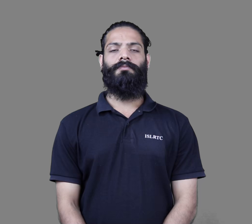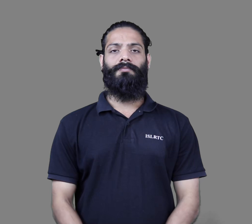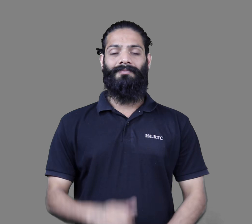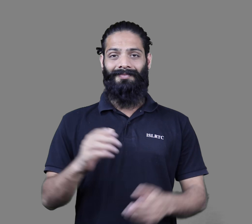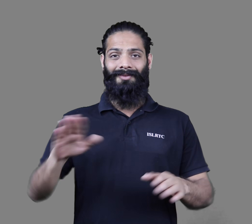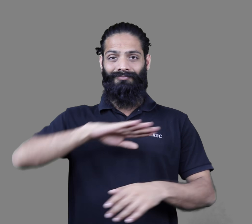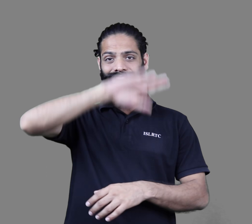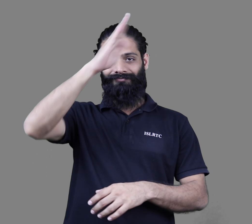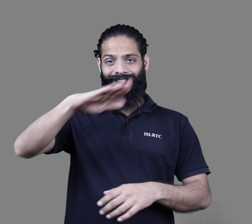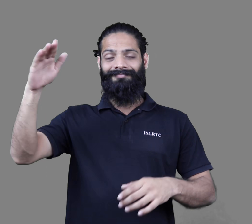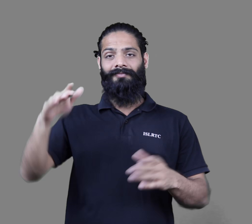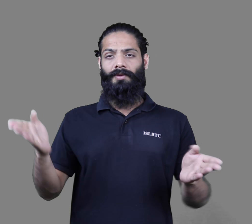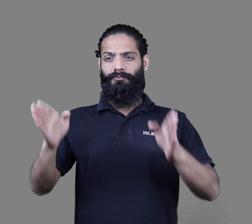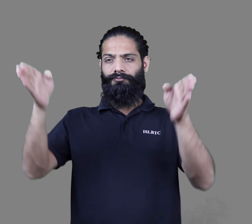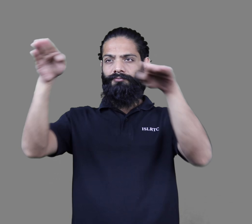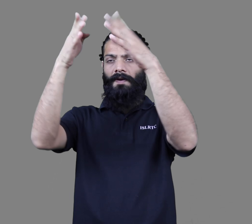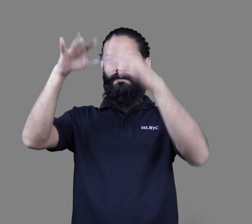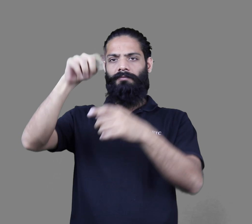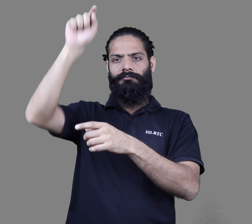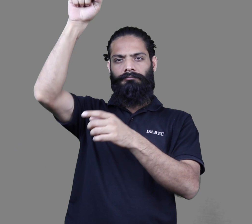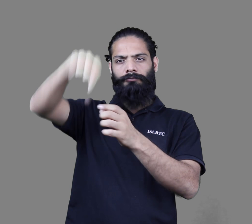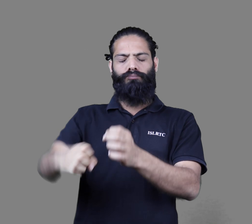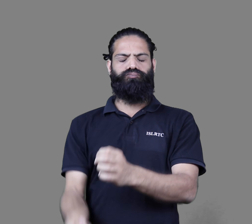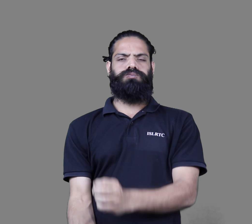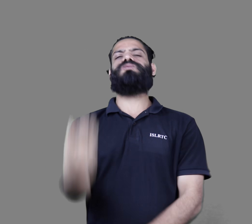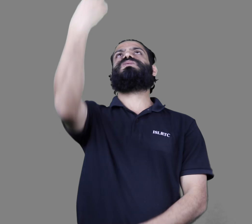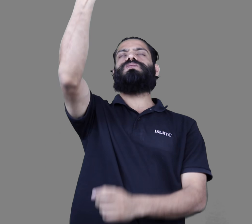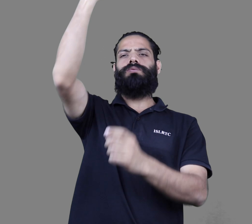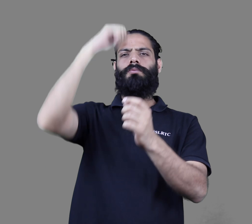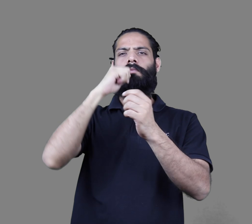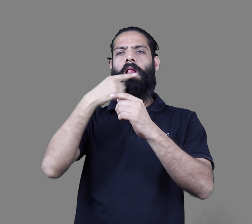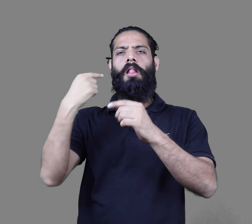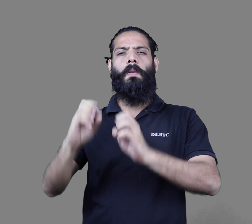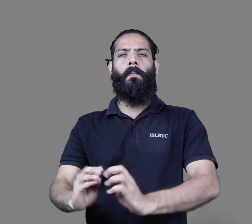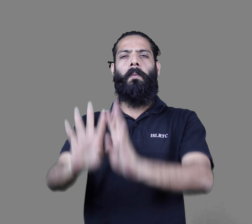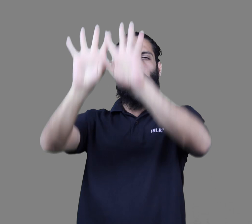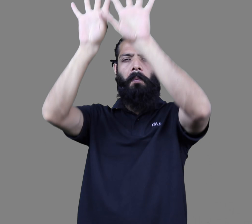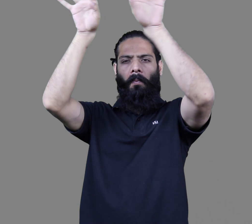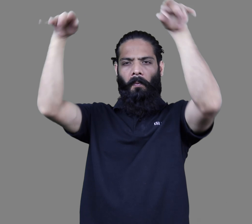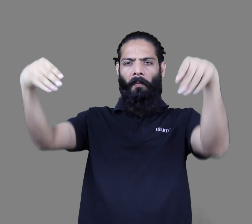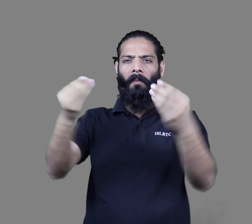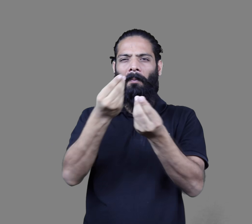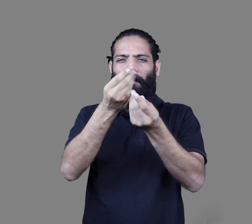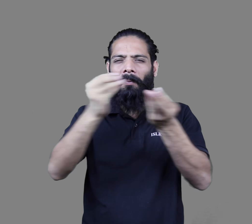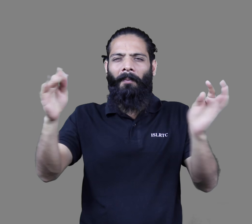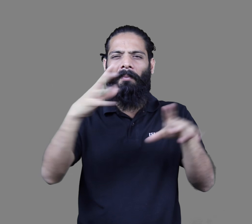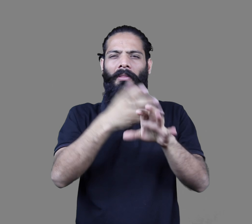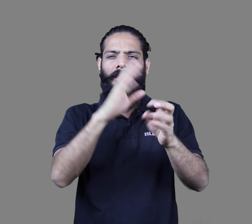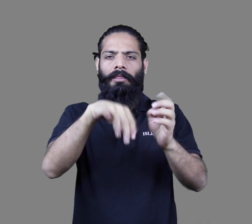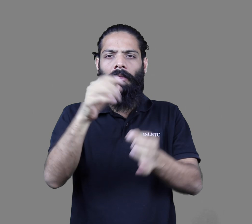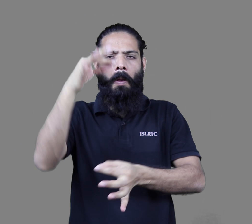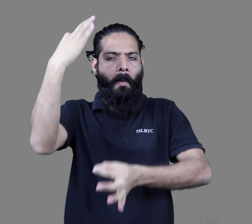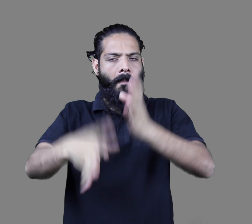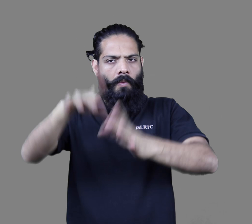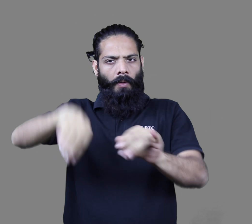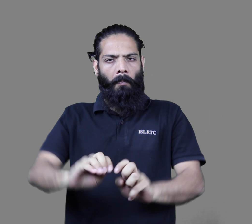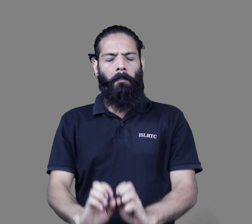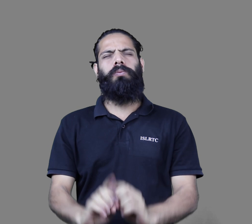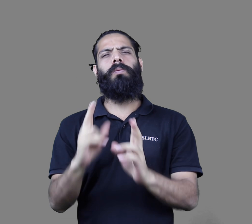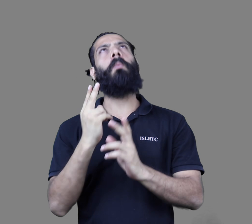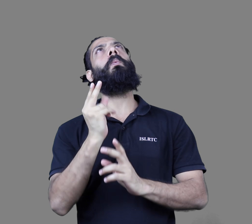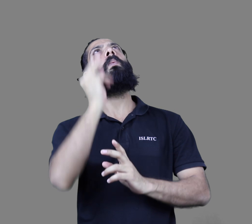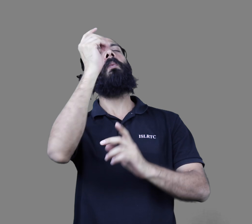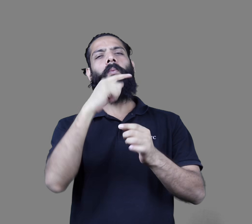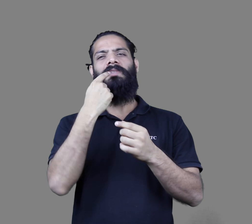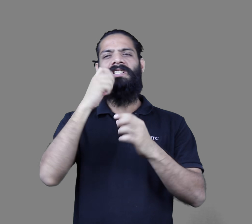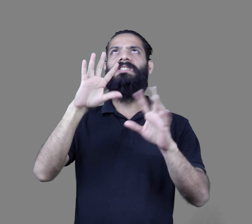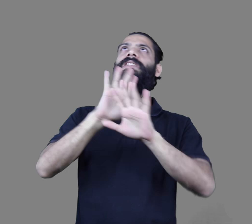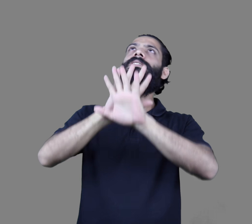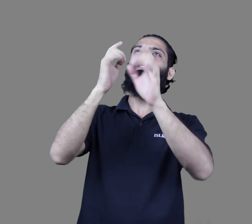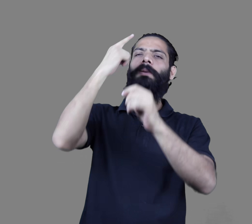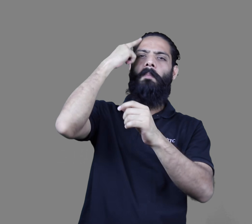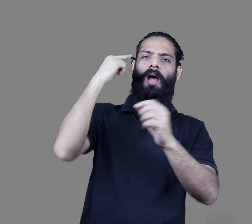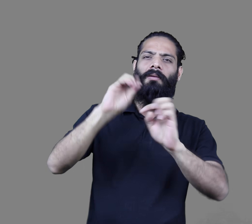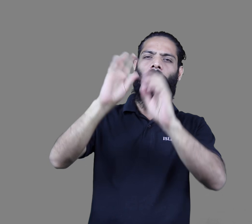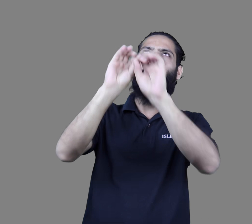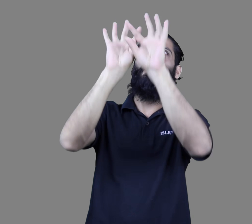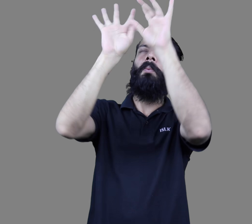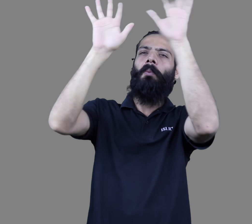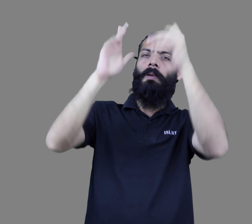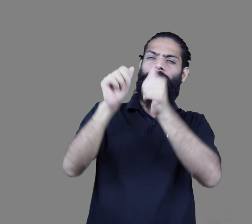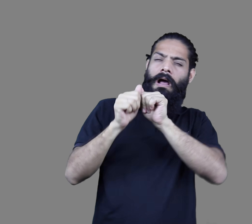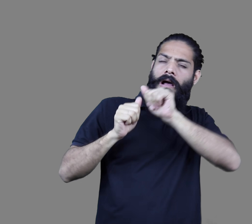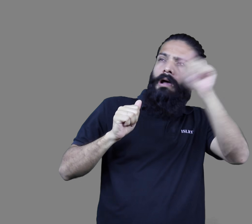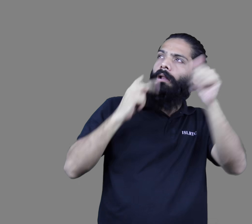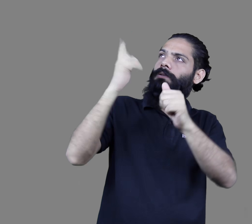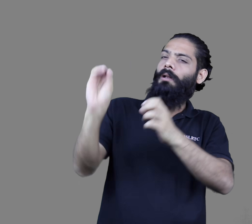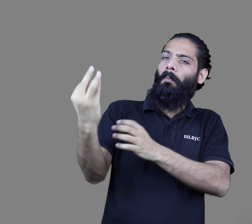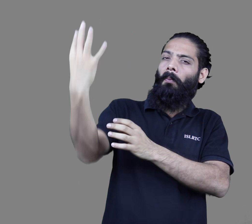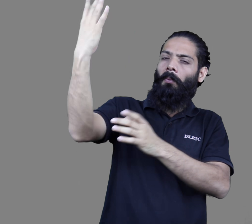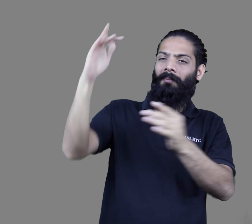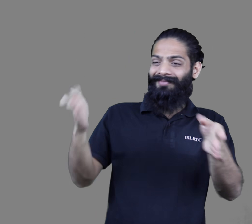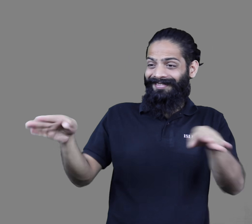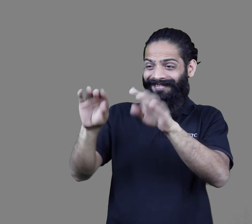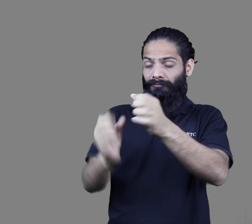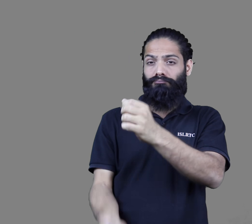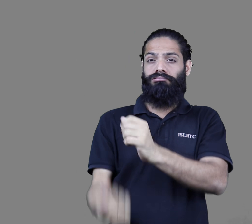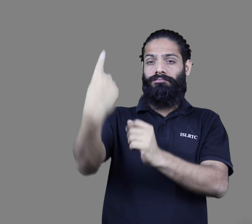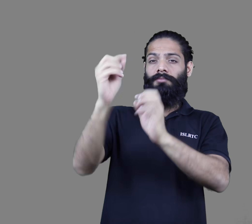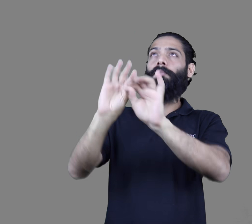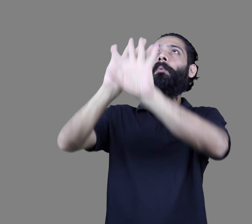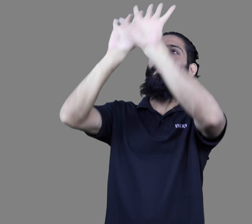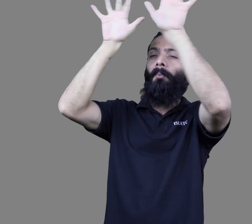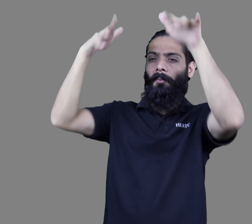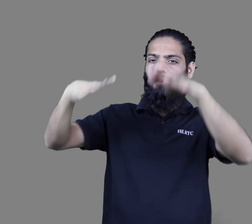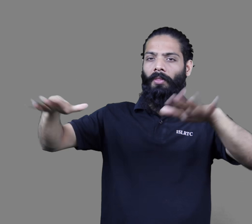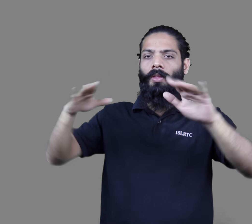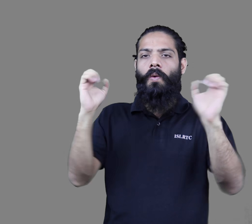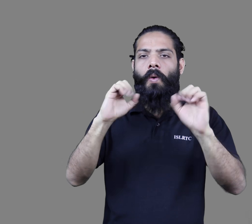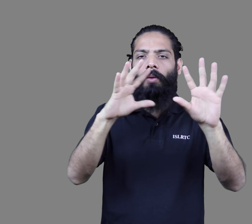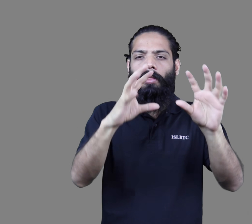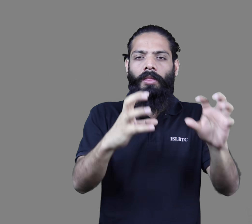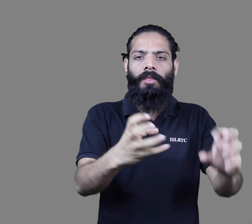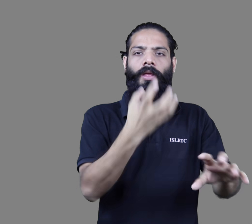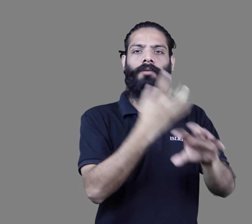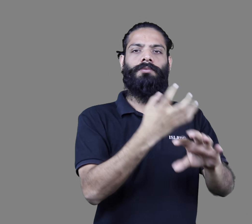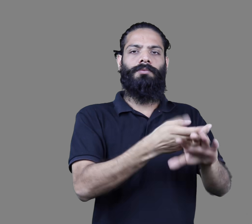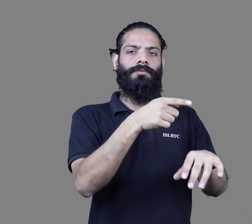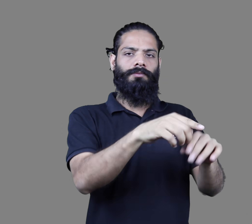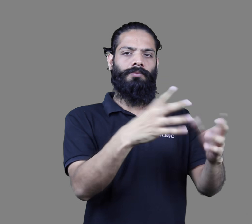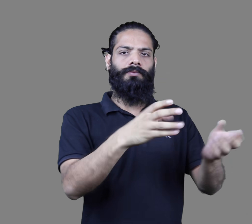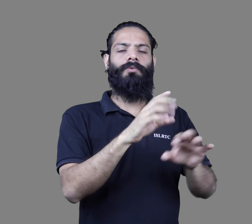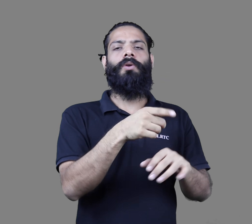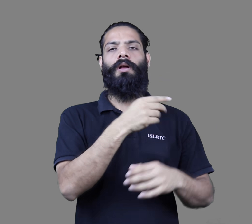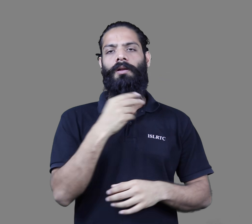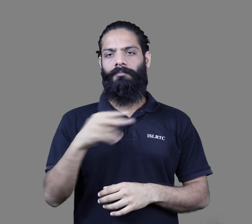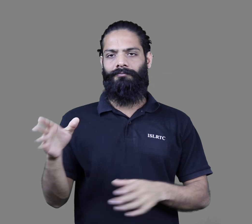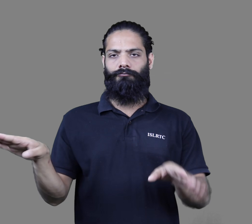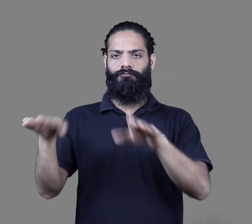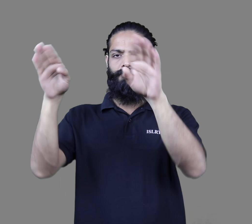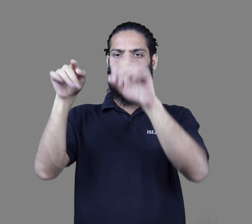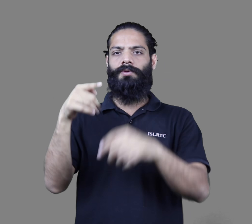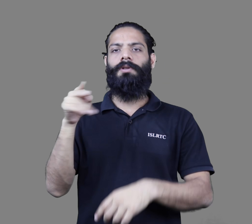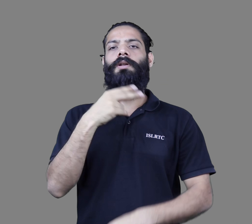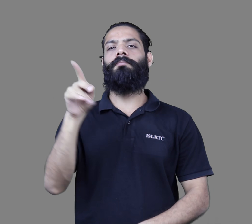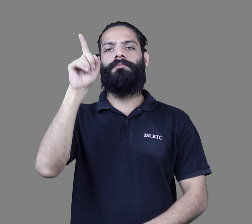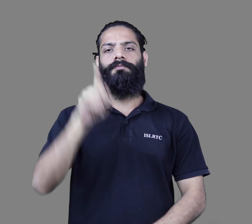Volcano